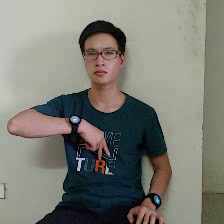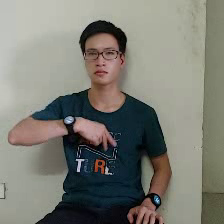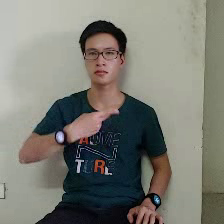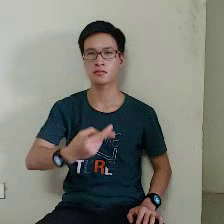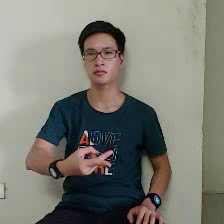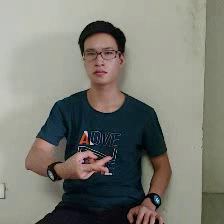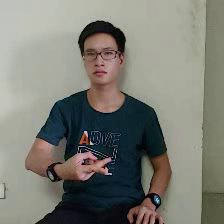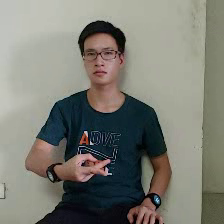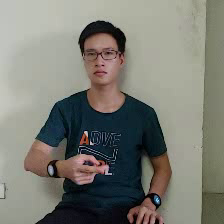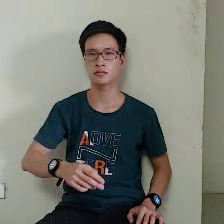Hy sinh